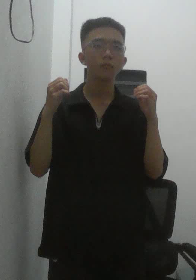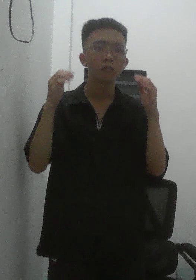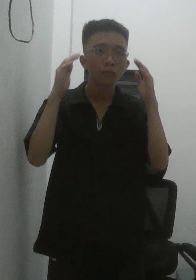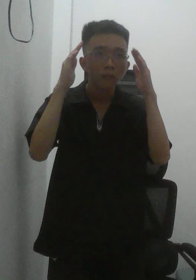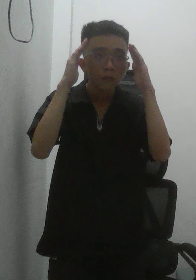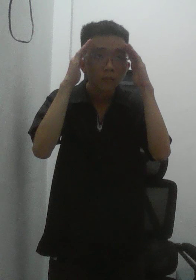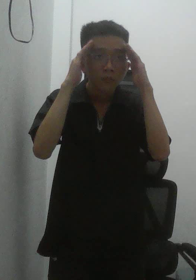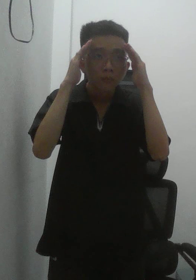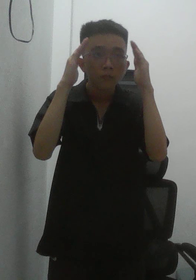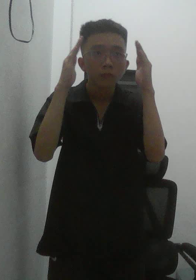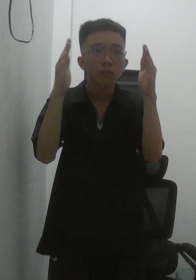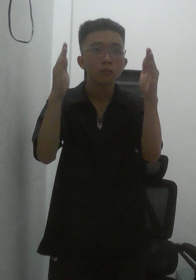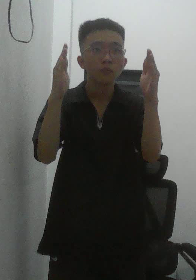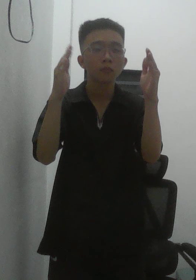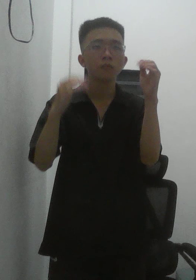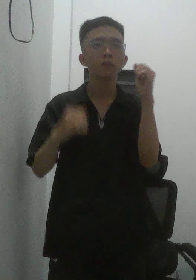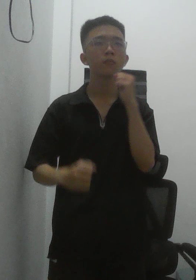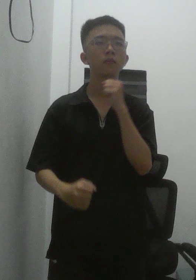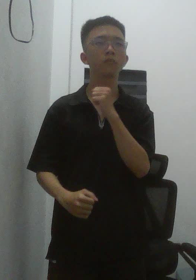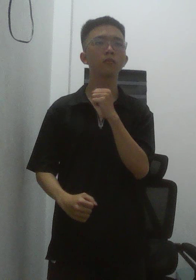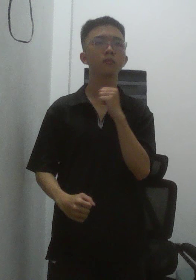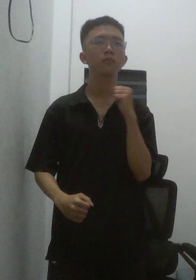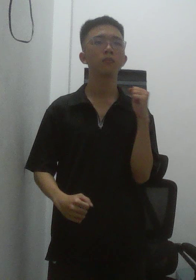khong quan tam